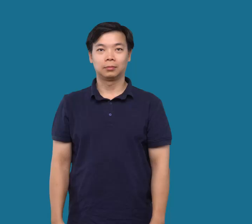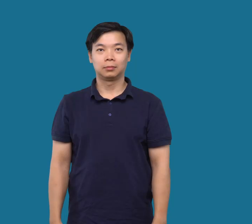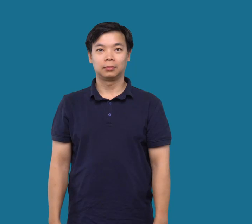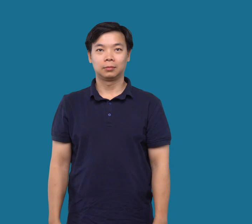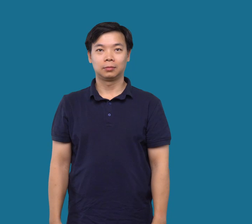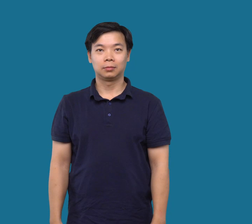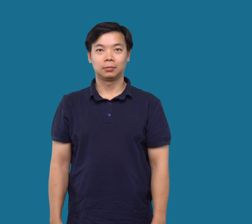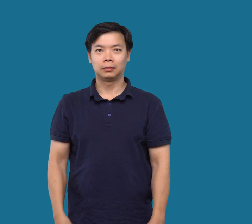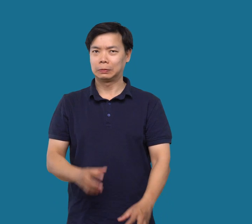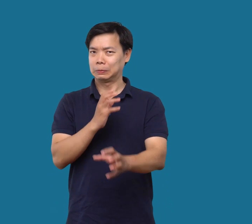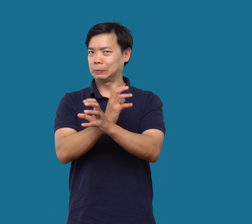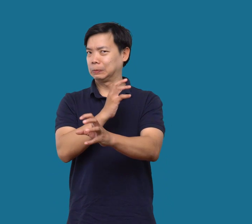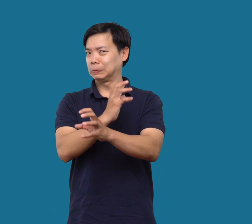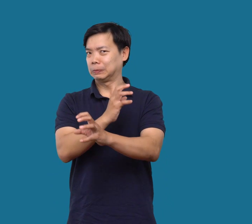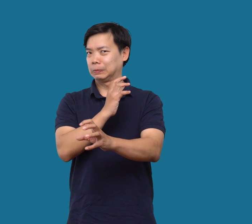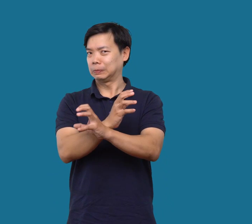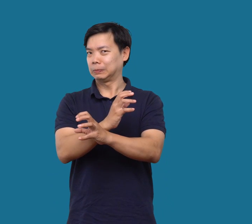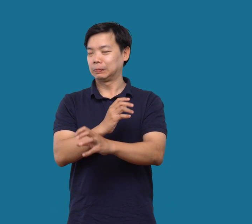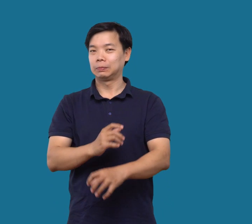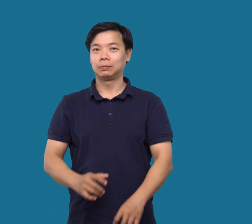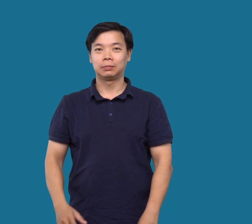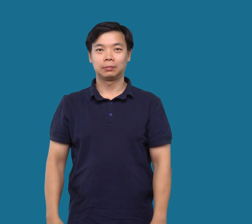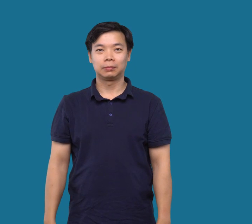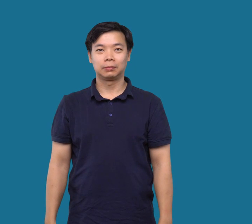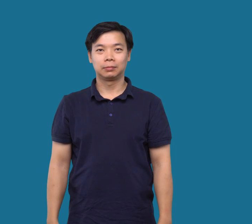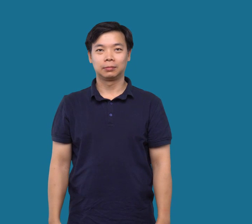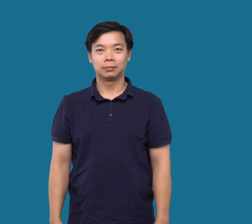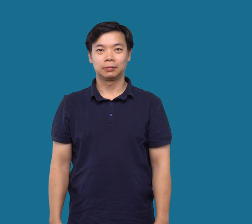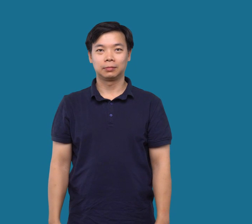nguy hiểm